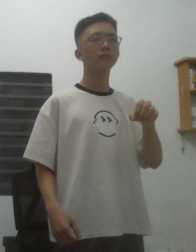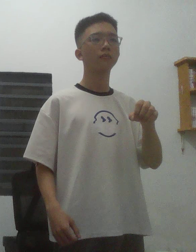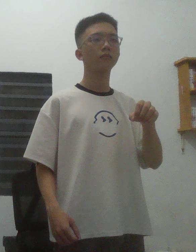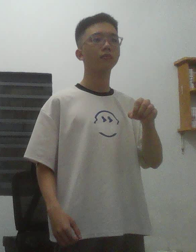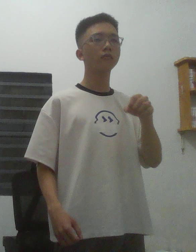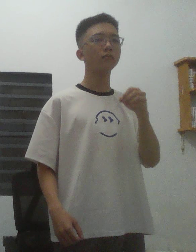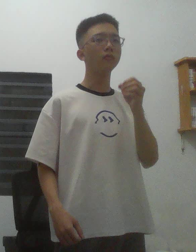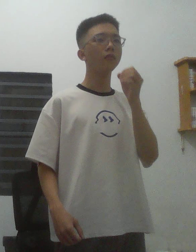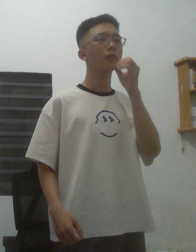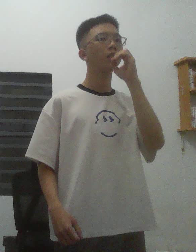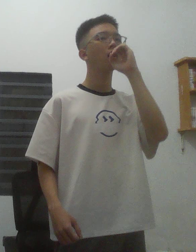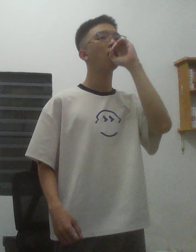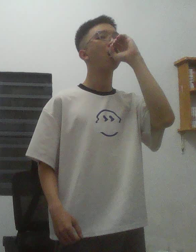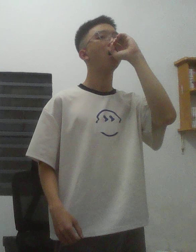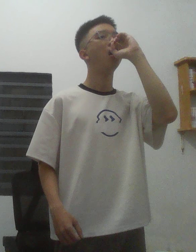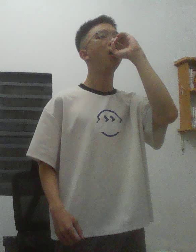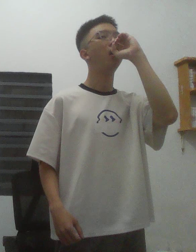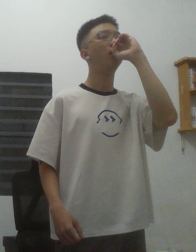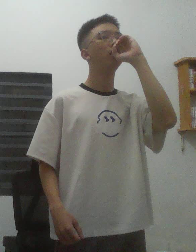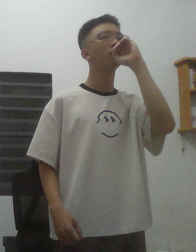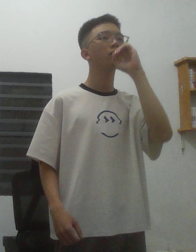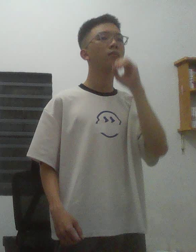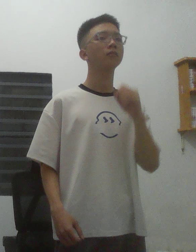uong